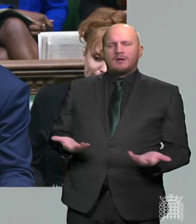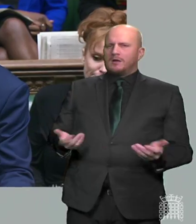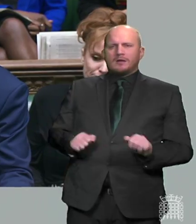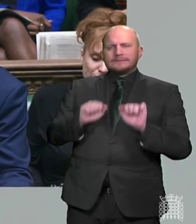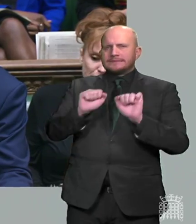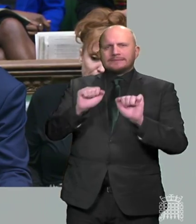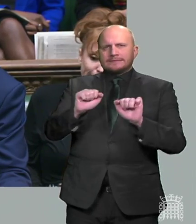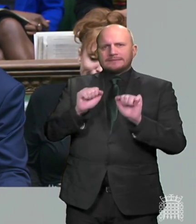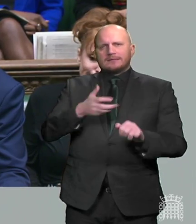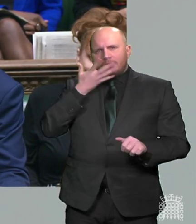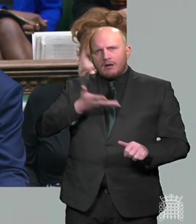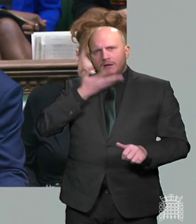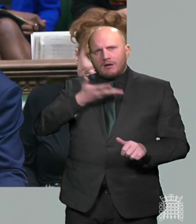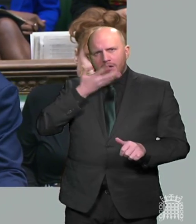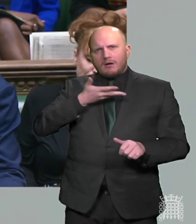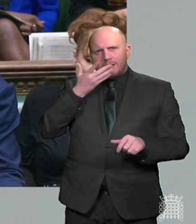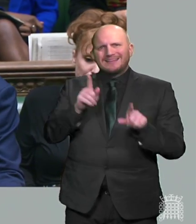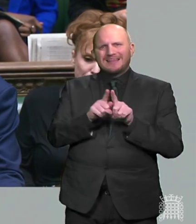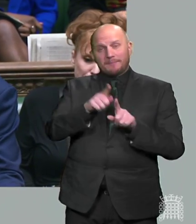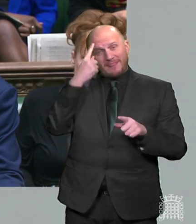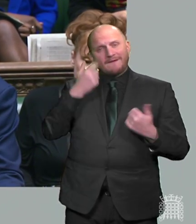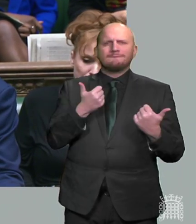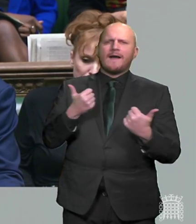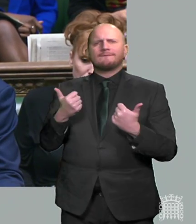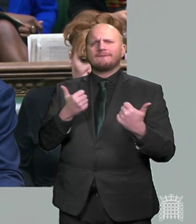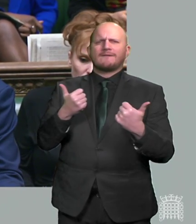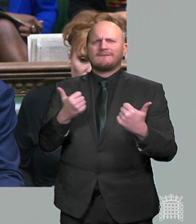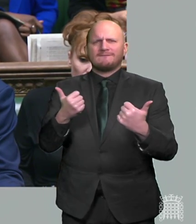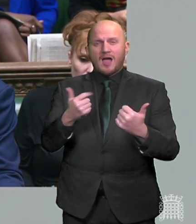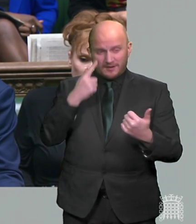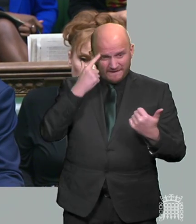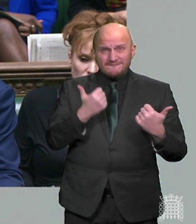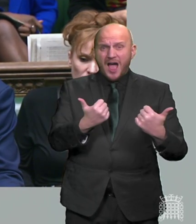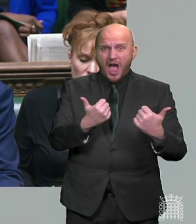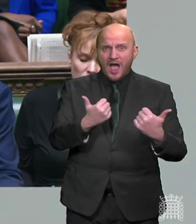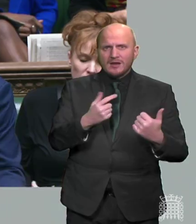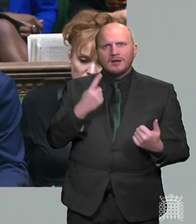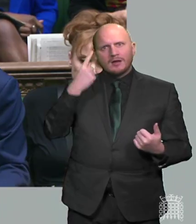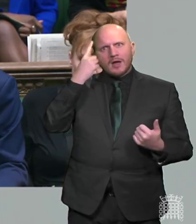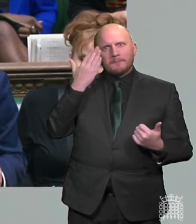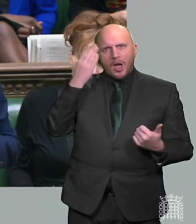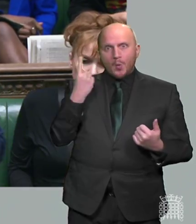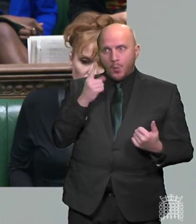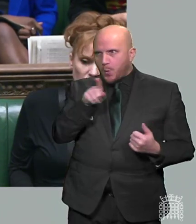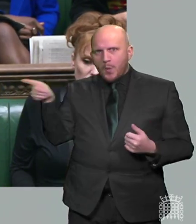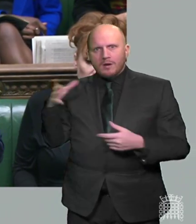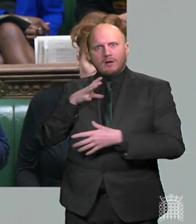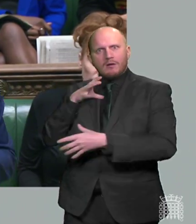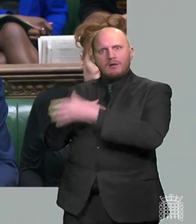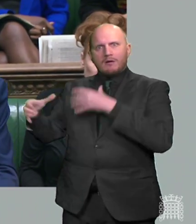Try telling that to those on waiting lists or those who cannot afford to pay for a next day GP appointment.